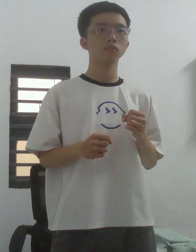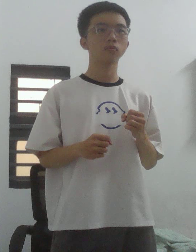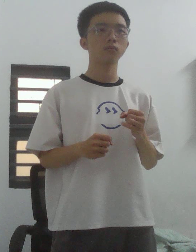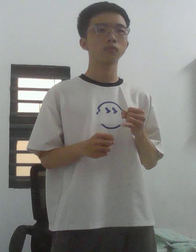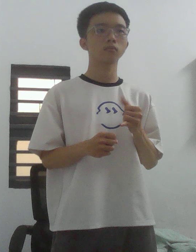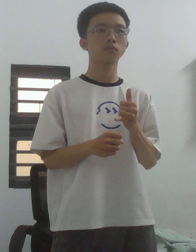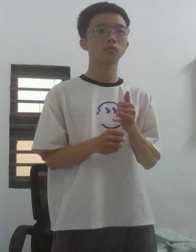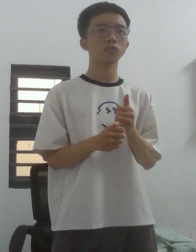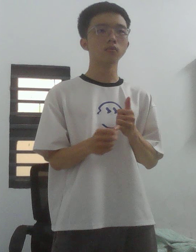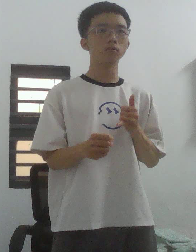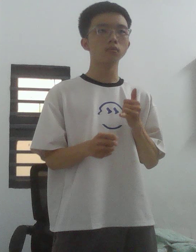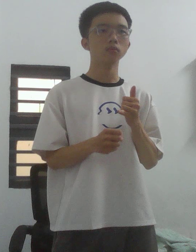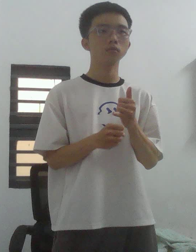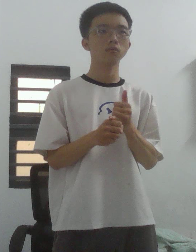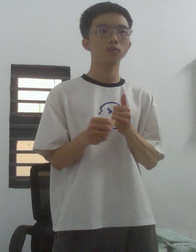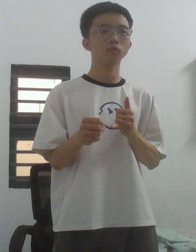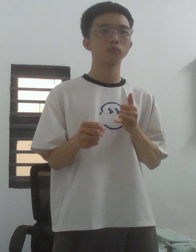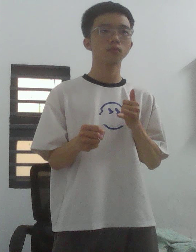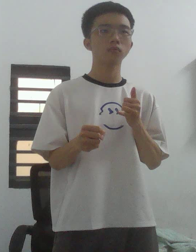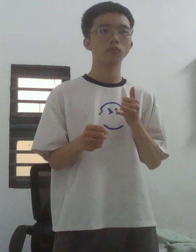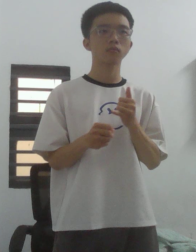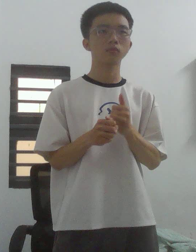cuoi nam